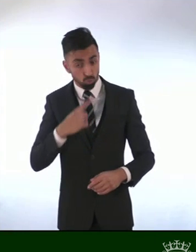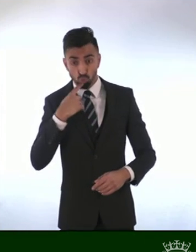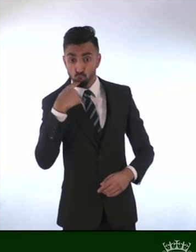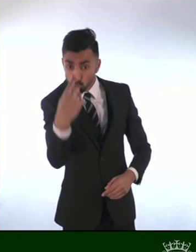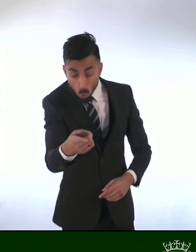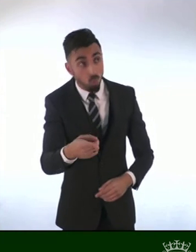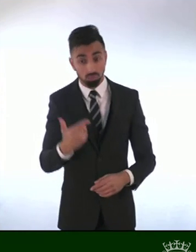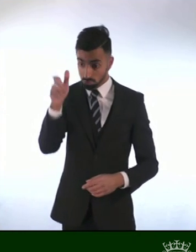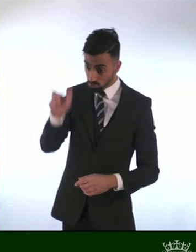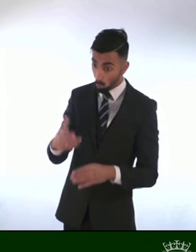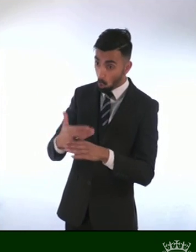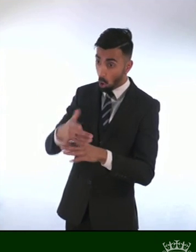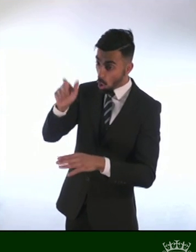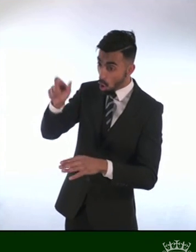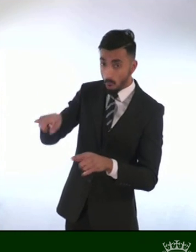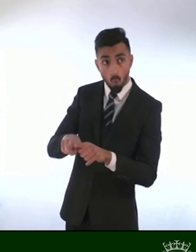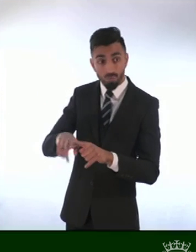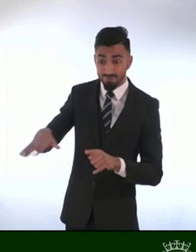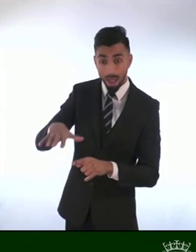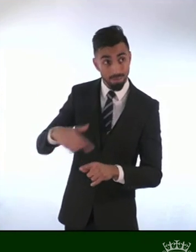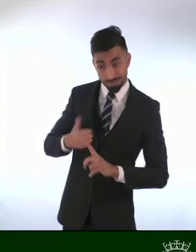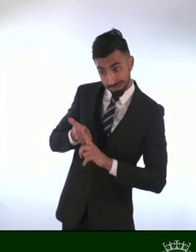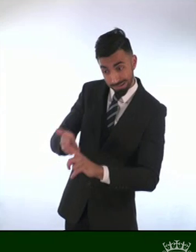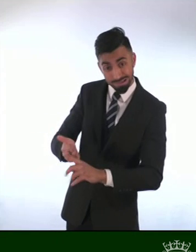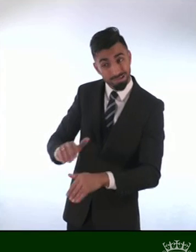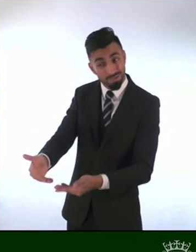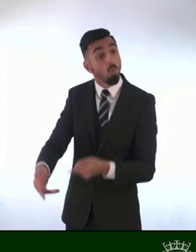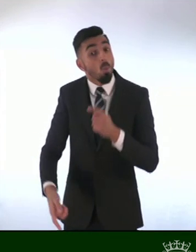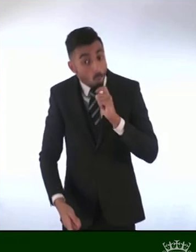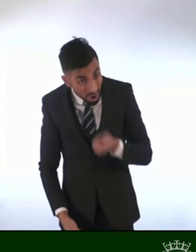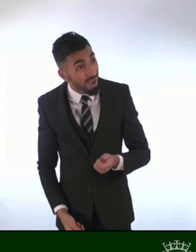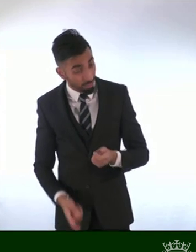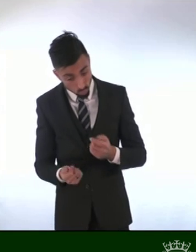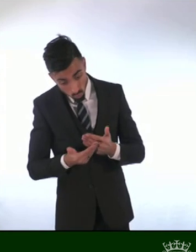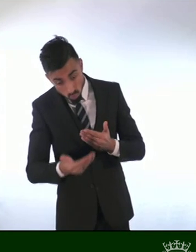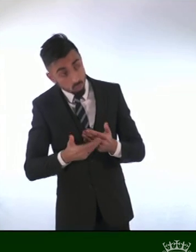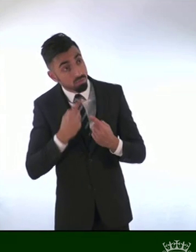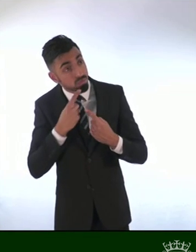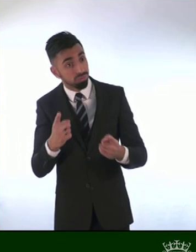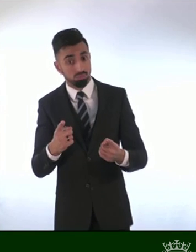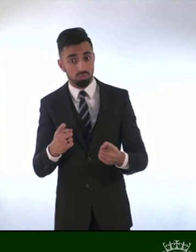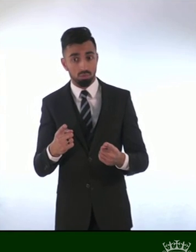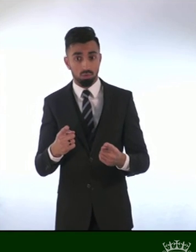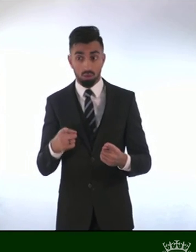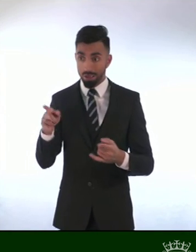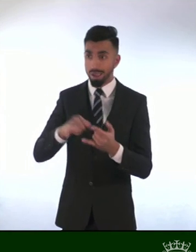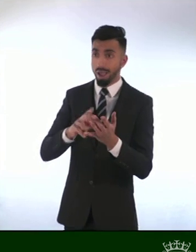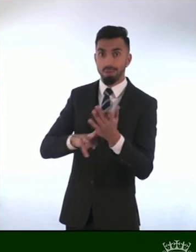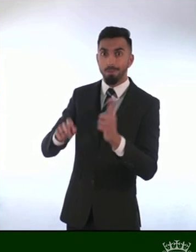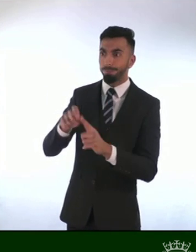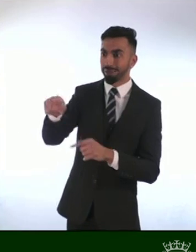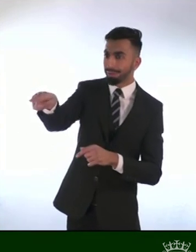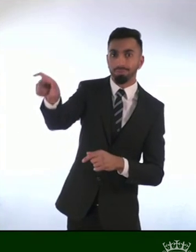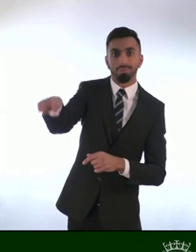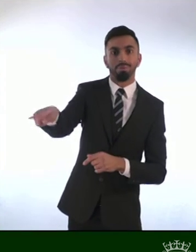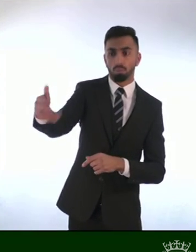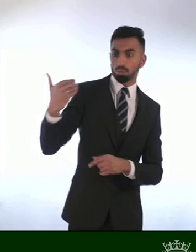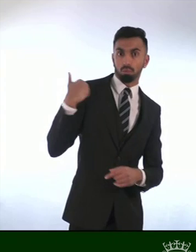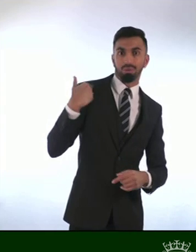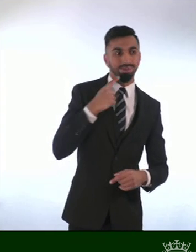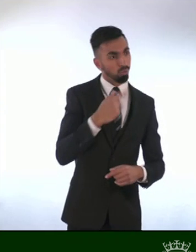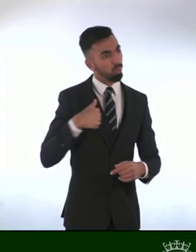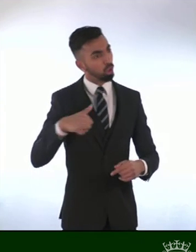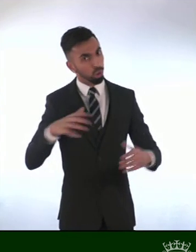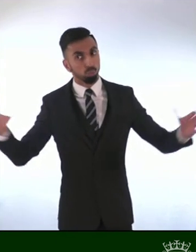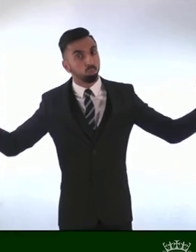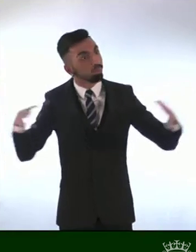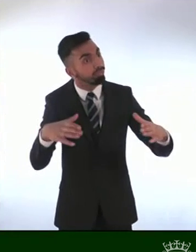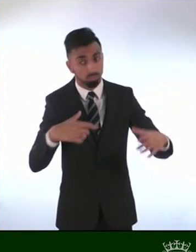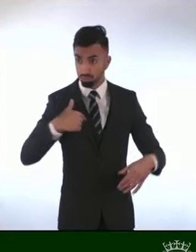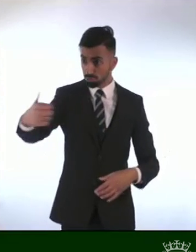I welcome the agreement of the right honourable Member for Ross, Skye and Lochaber, the leader of the Scottish National party that we should do it on a cross-party basis.